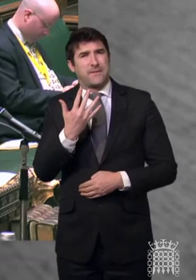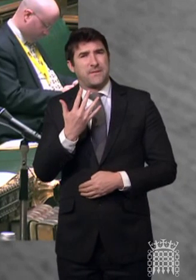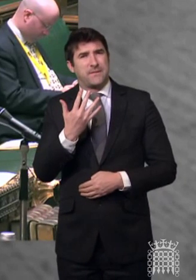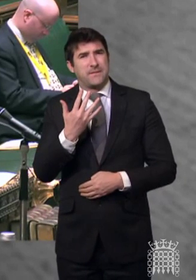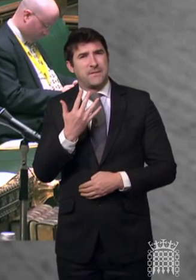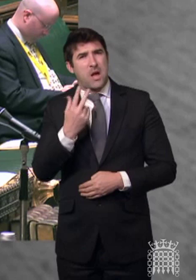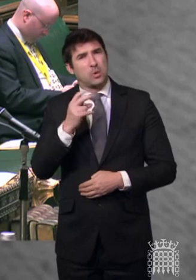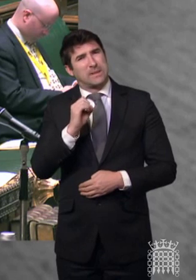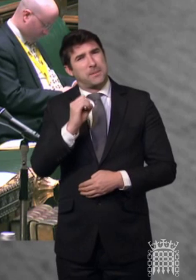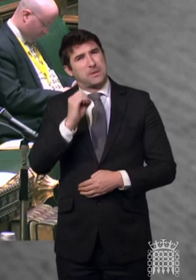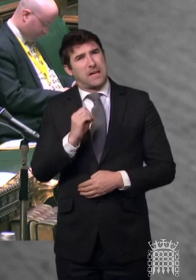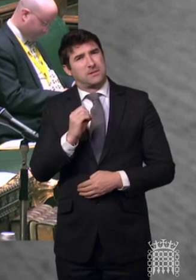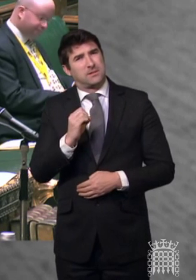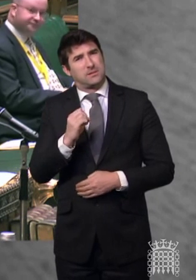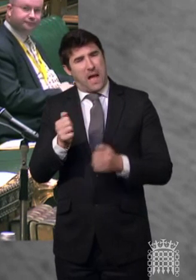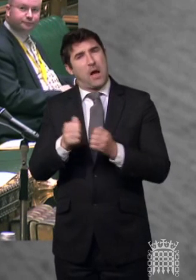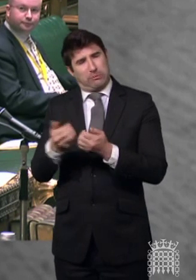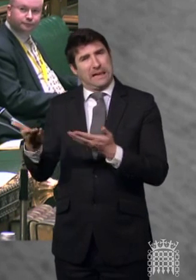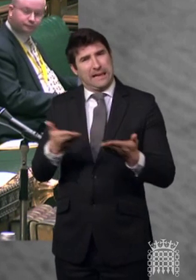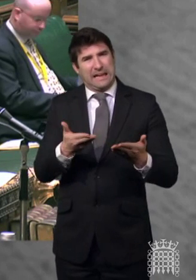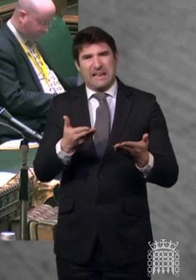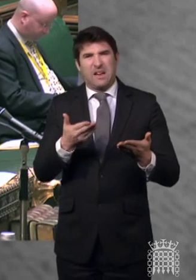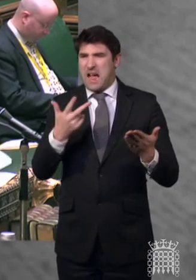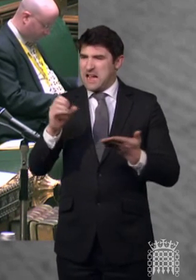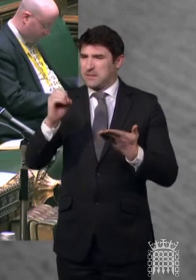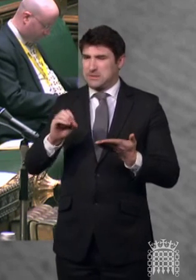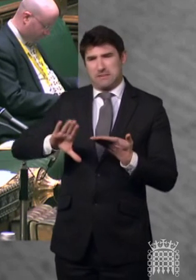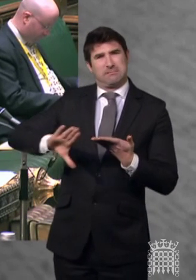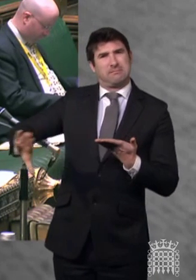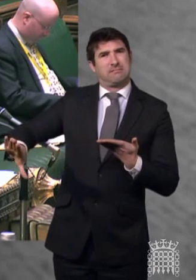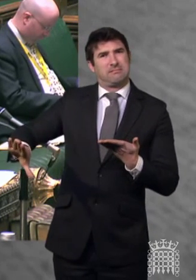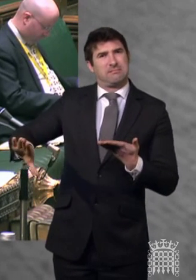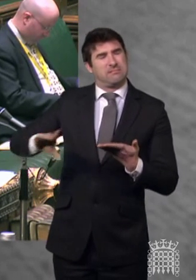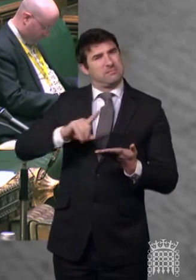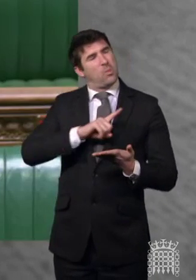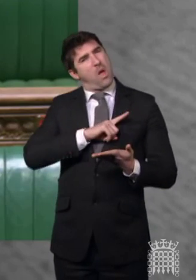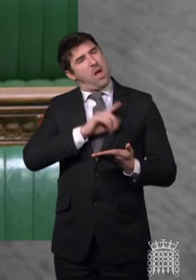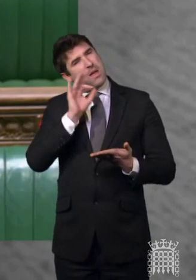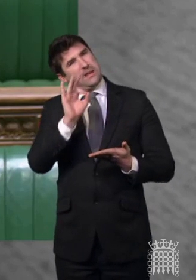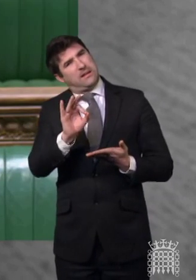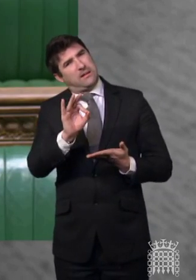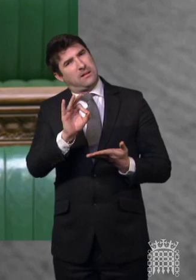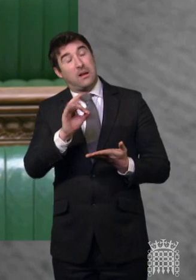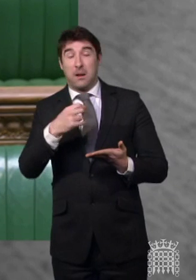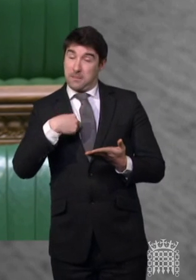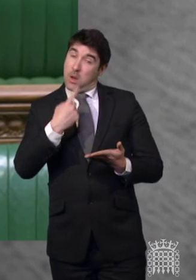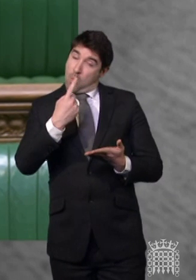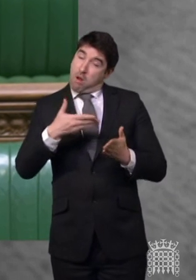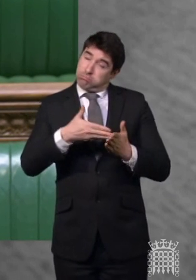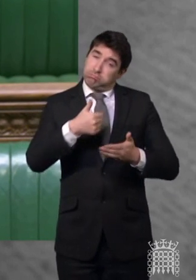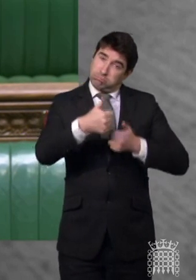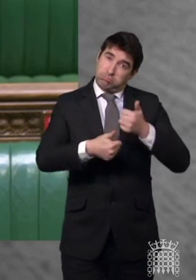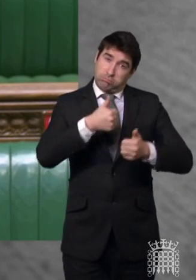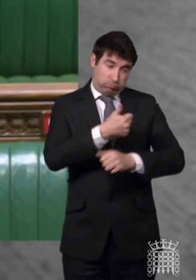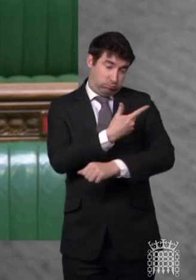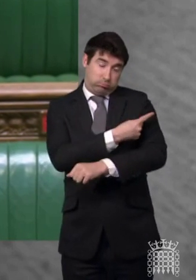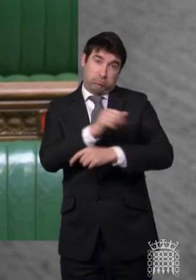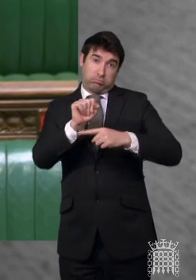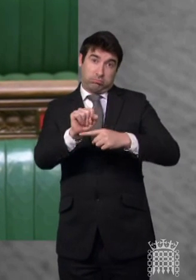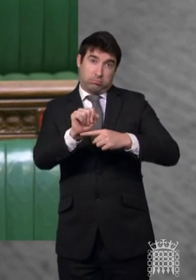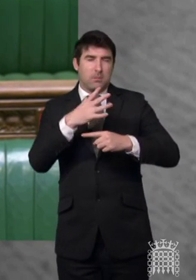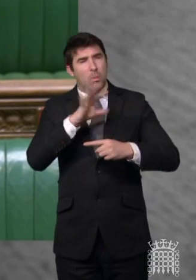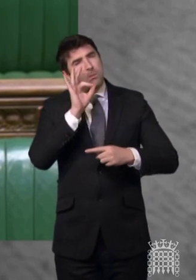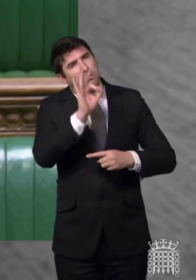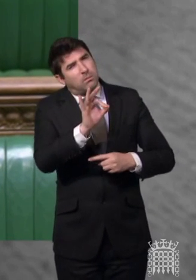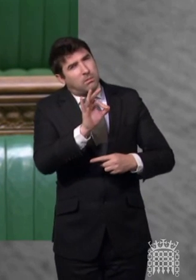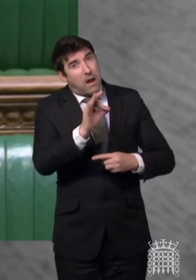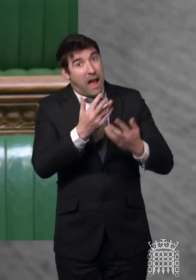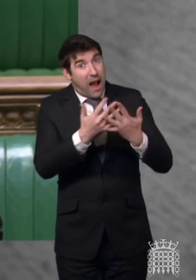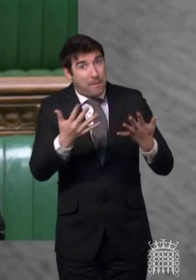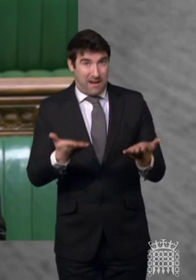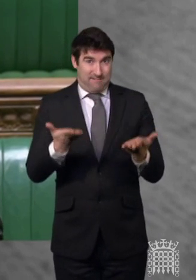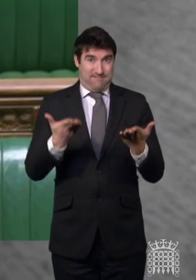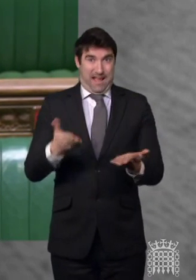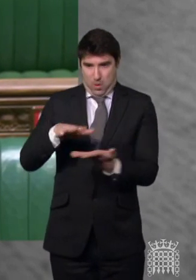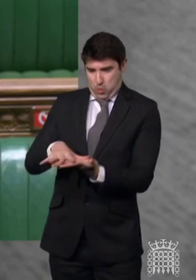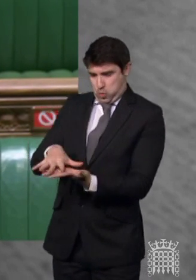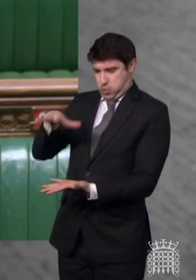Today’s AstraZeneca news is indeed a tremendous boost, and I congratulate all involved, but can the Secretary of State confirm how many doses we currently have ready to go?